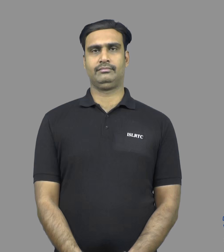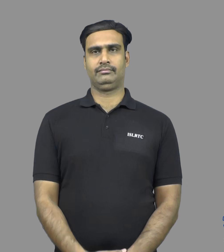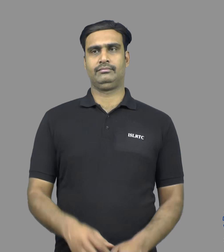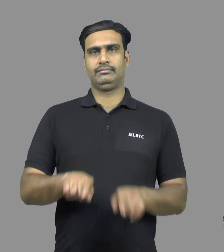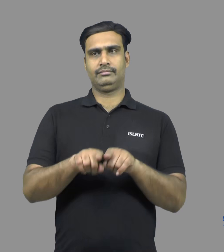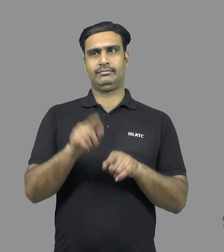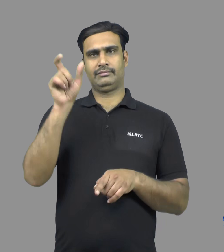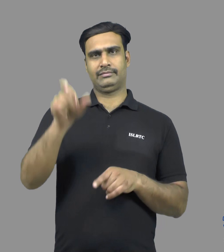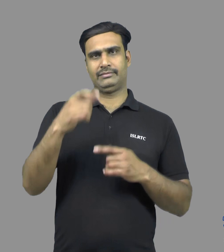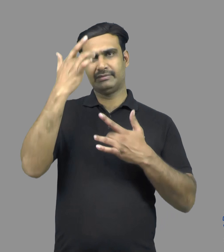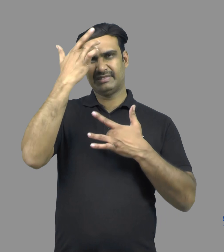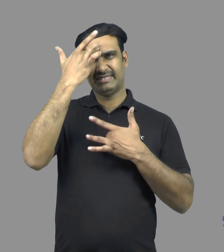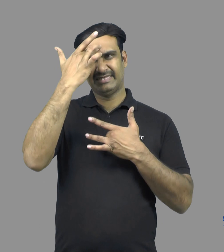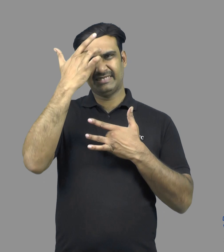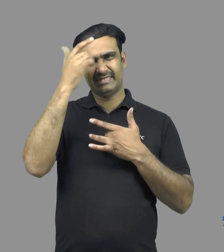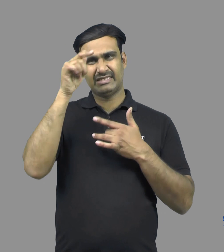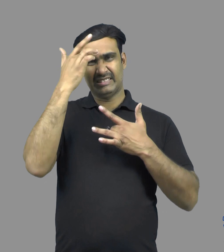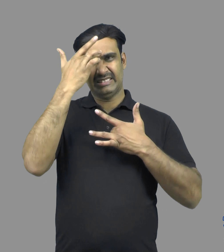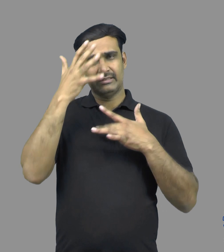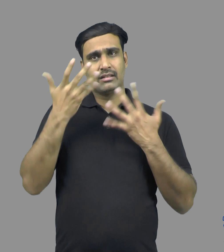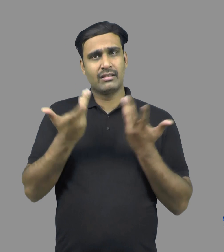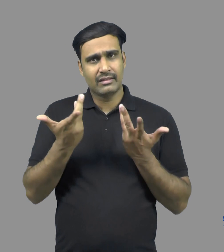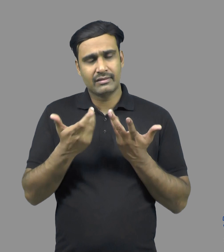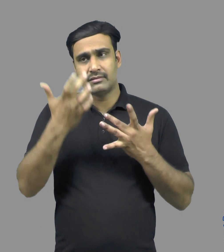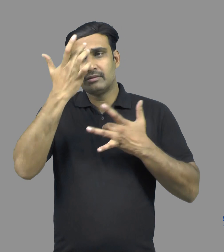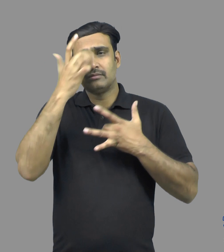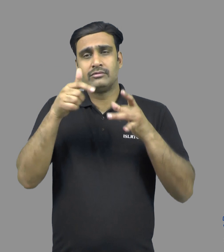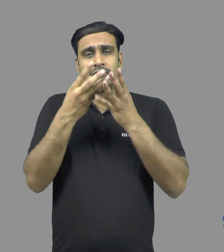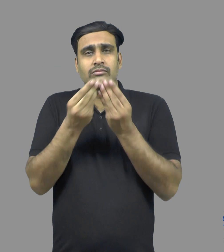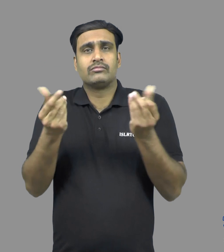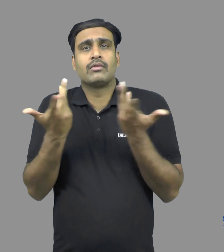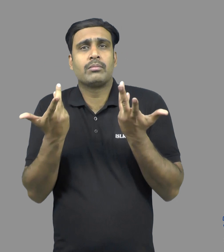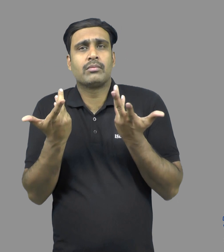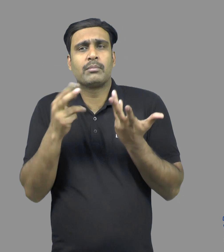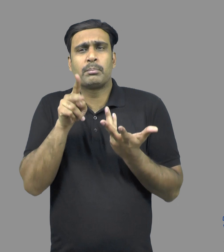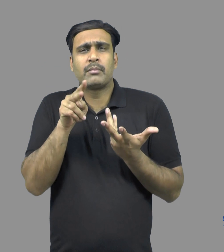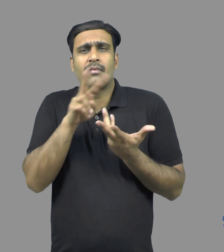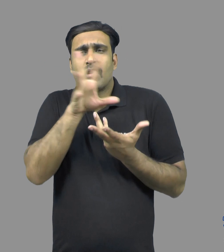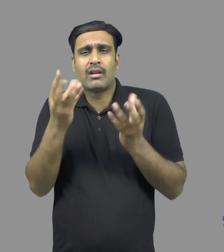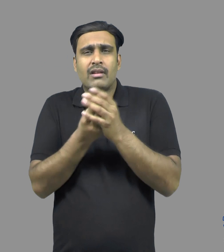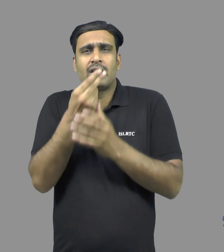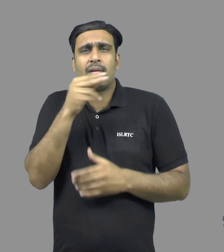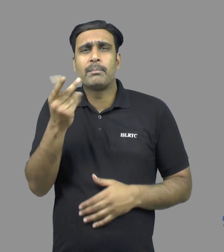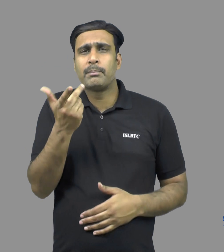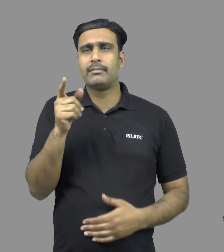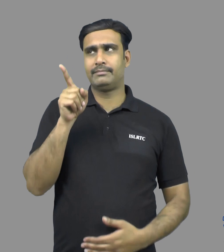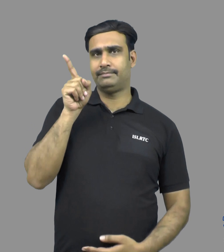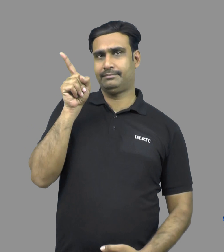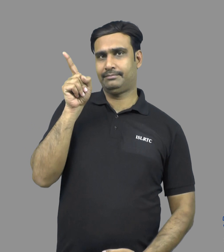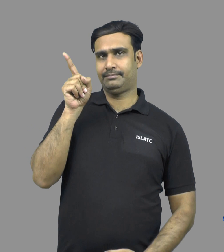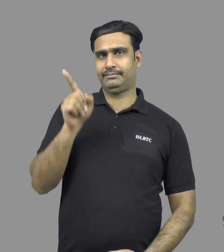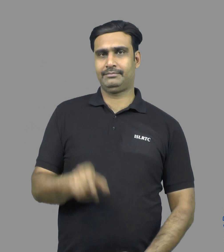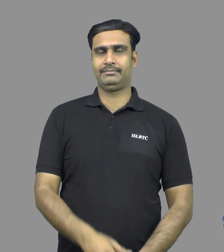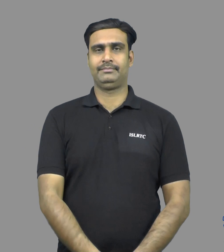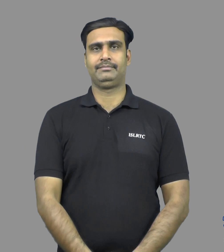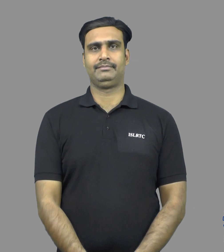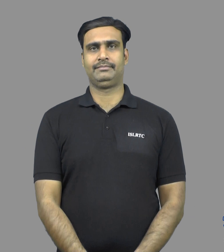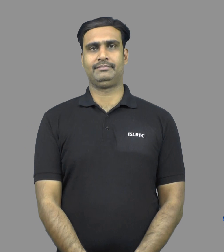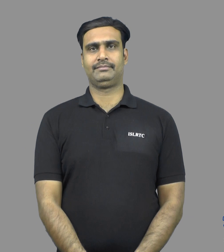Disease